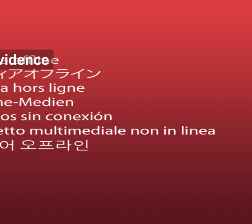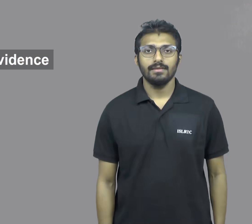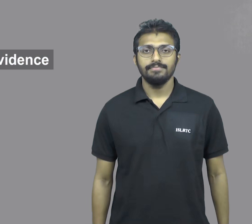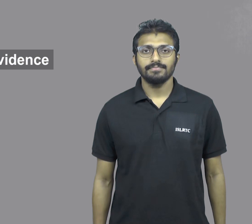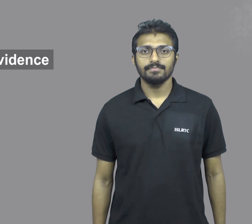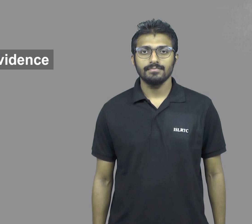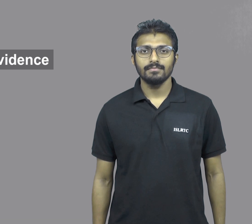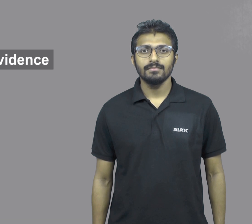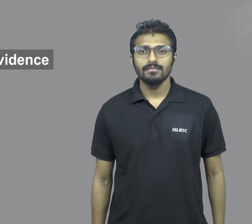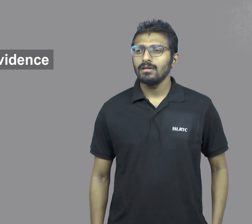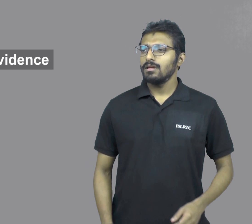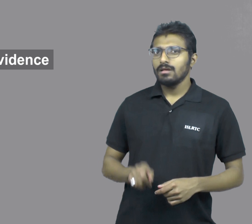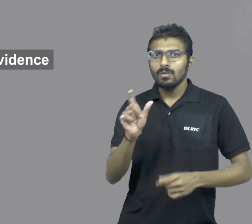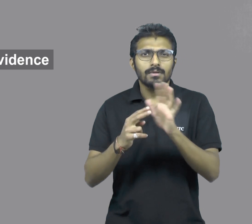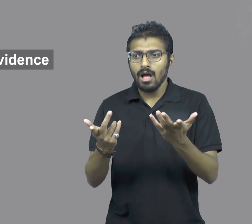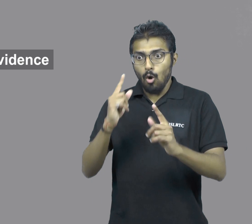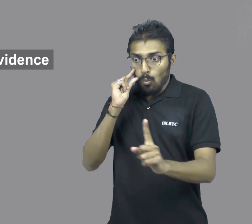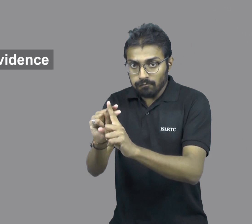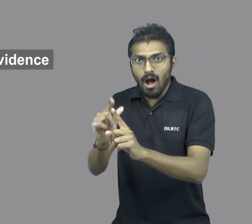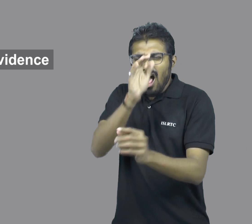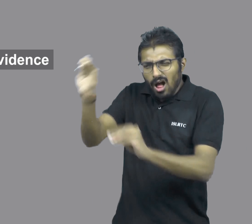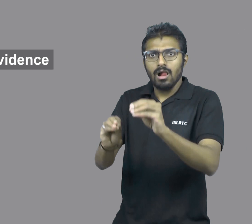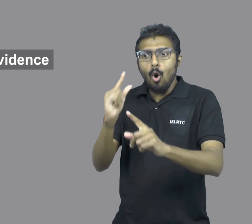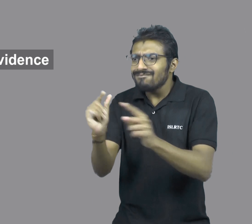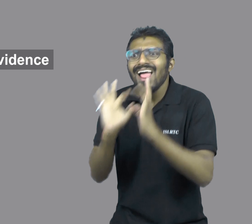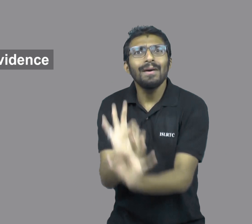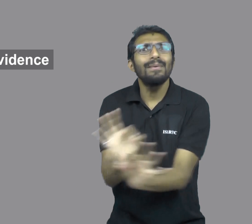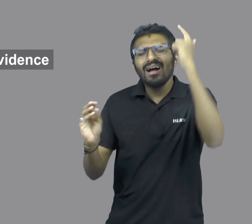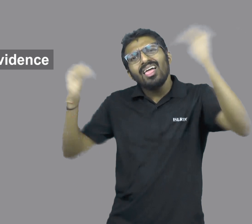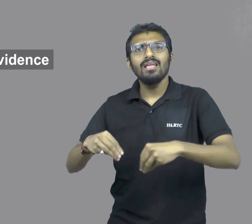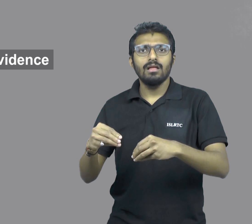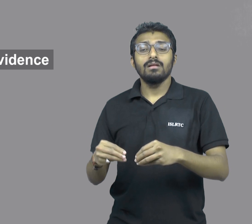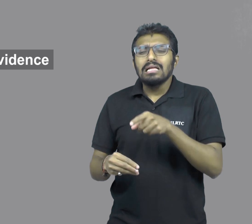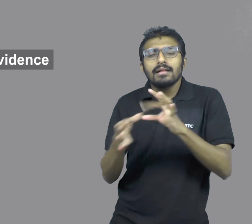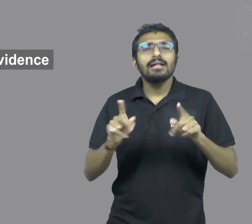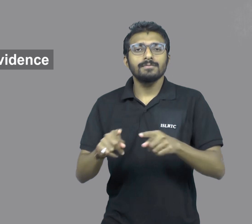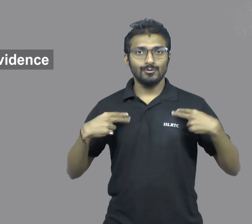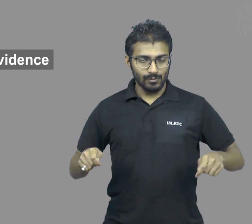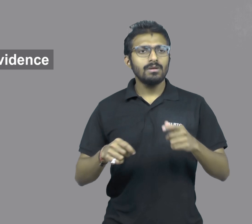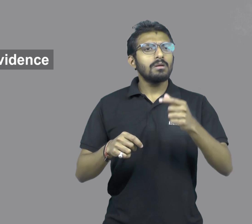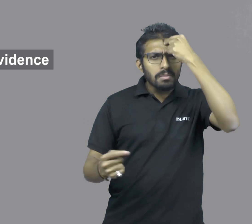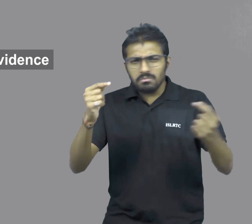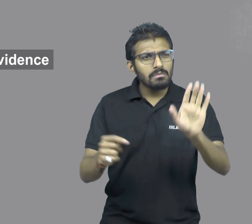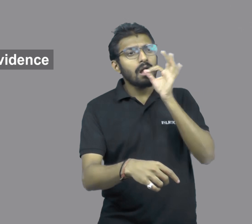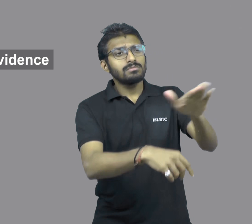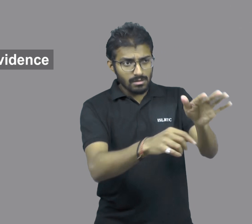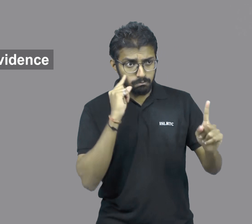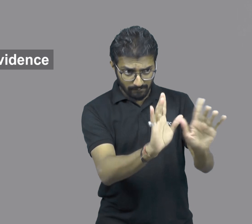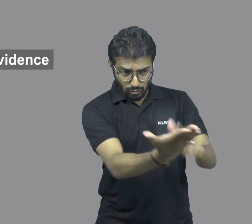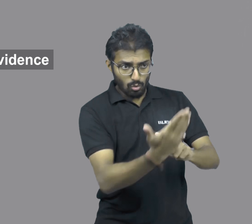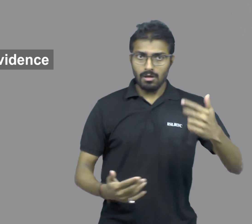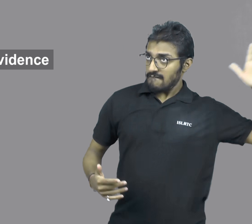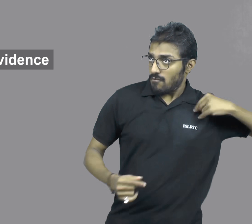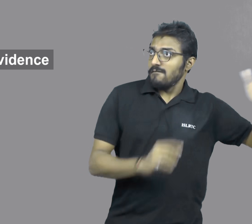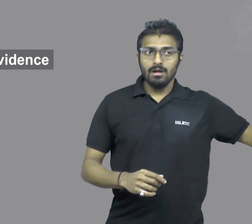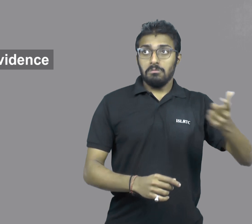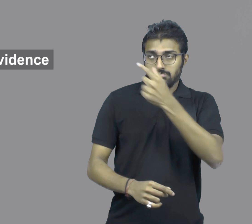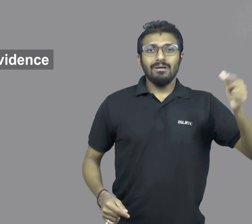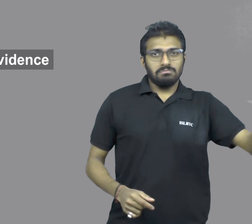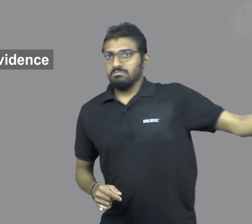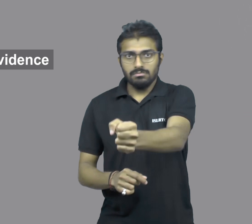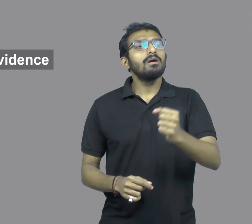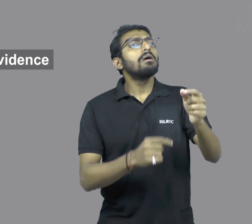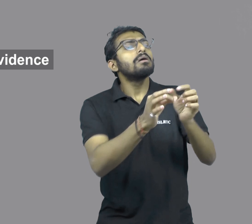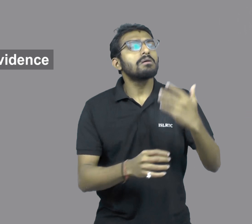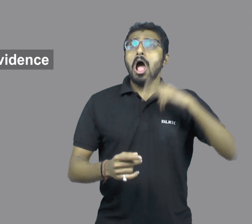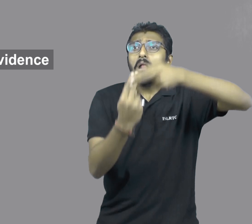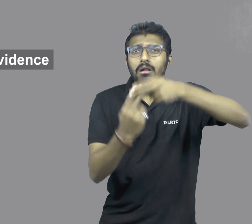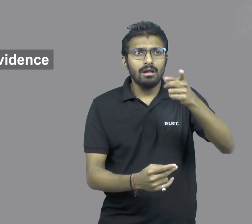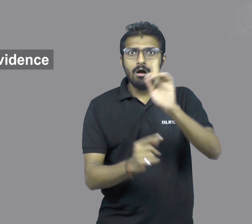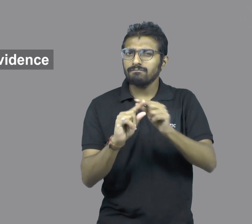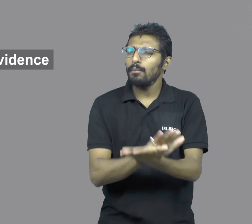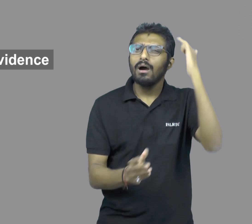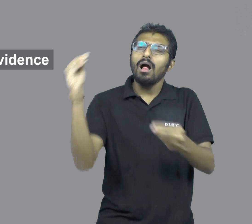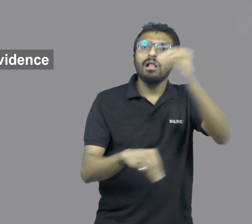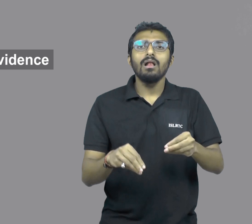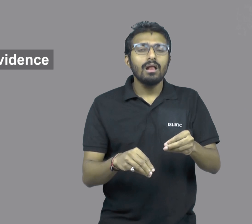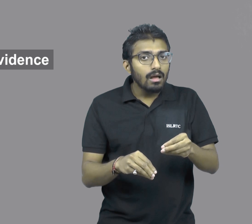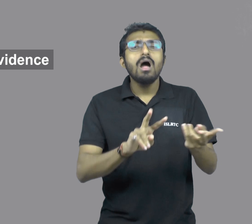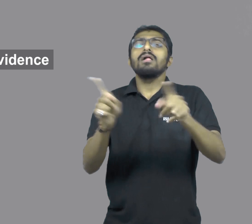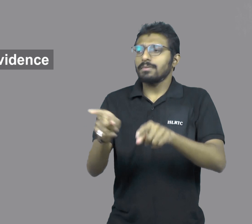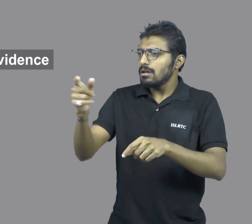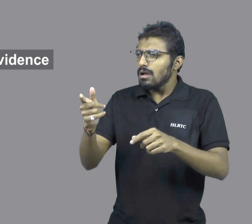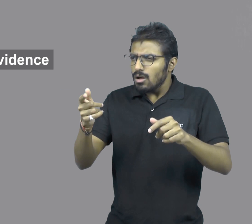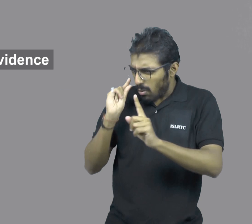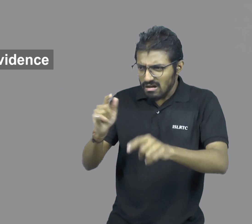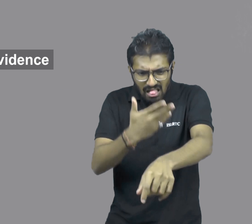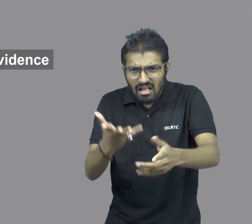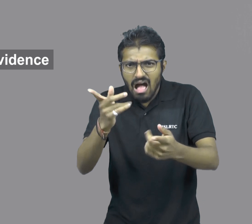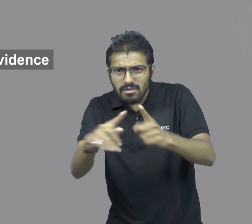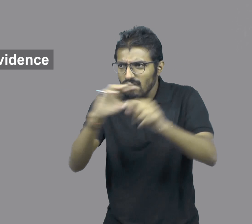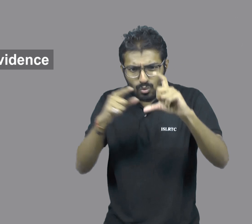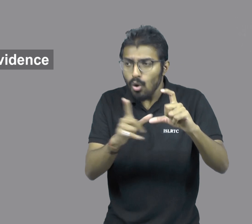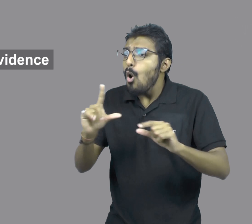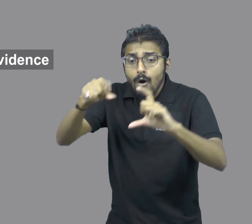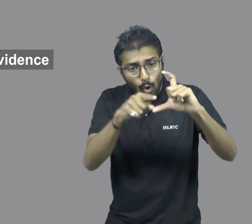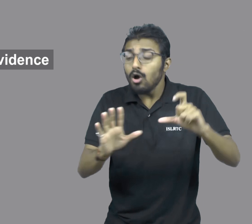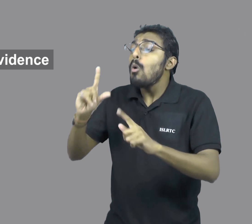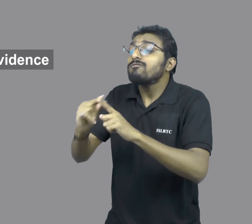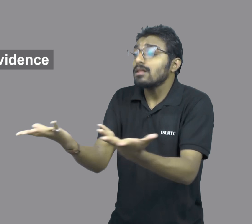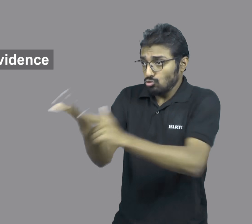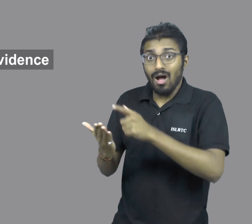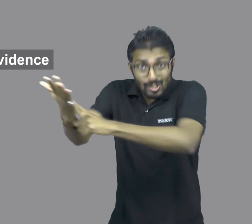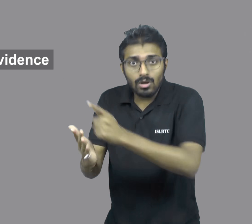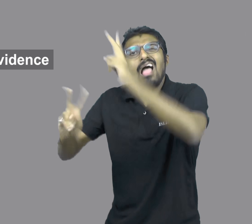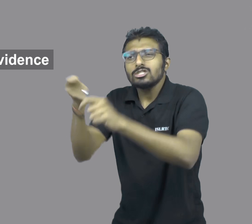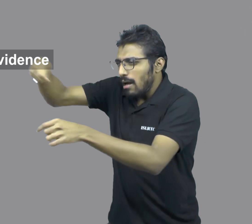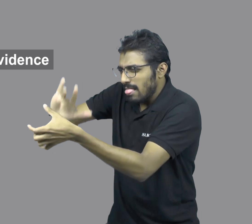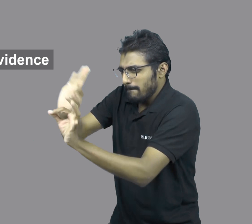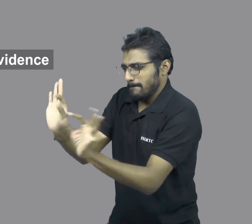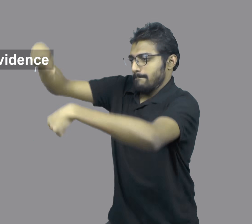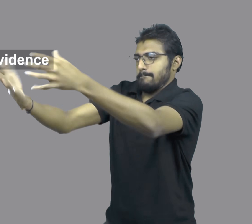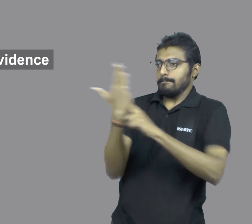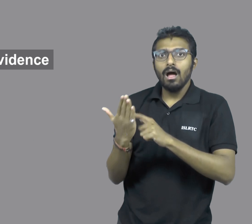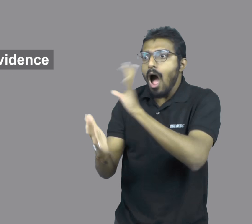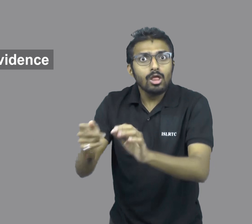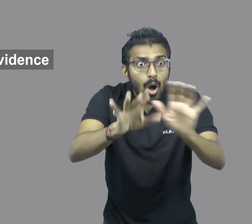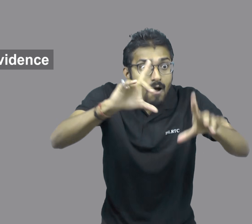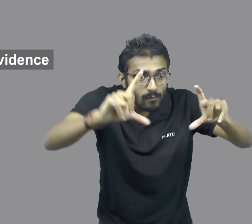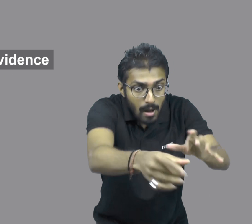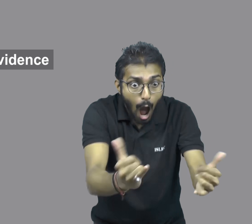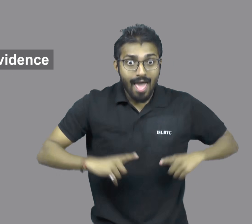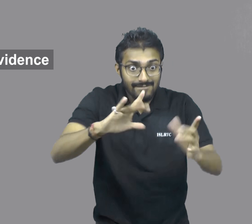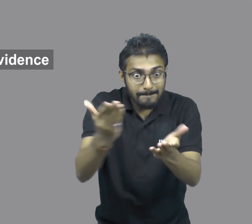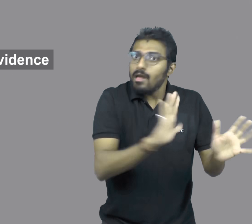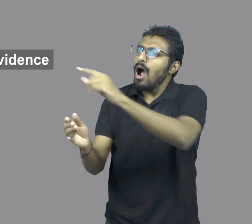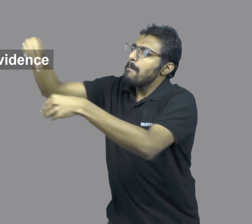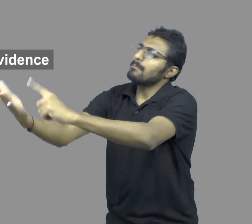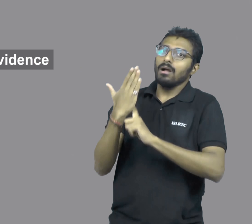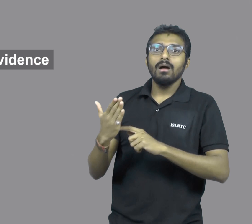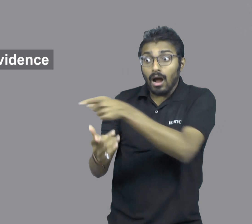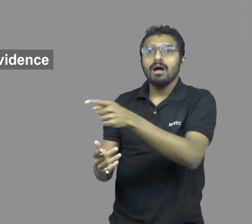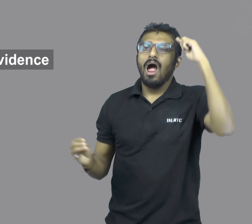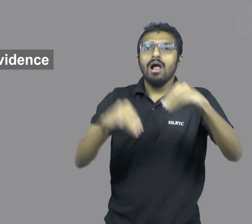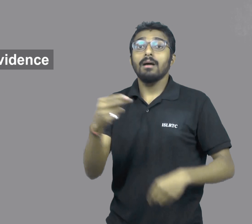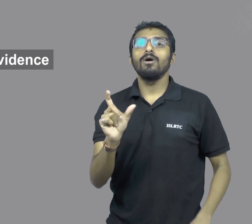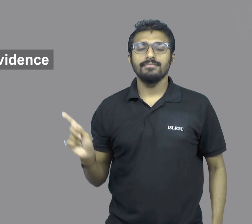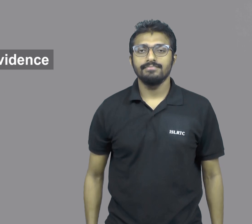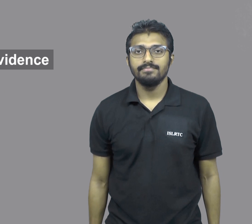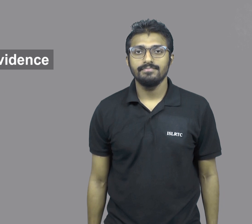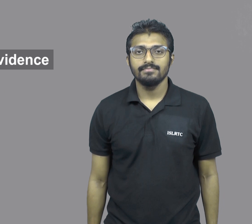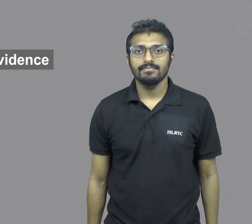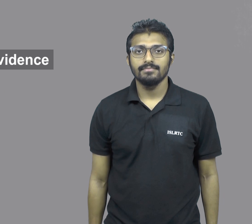Fabricated Evidence